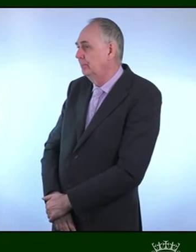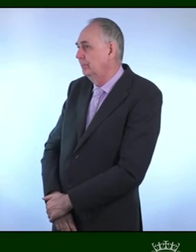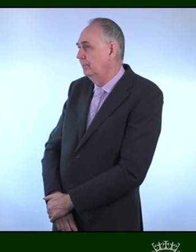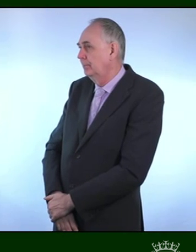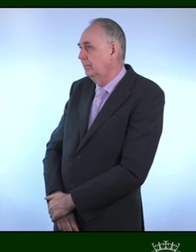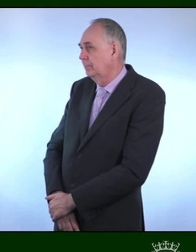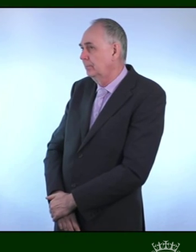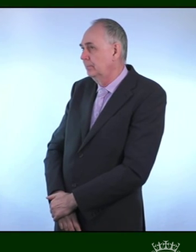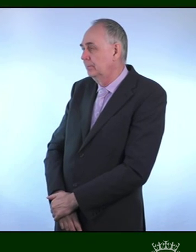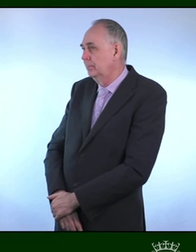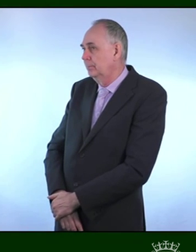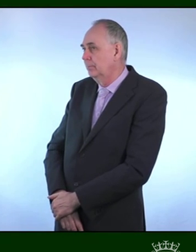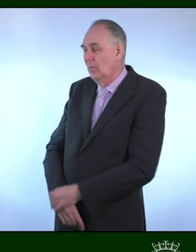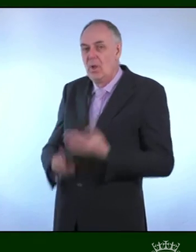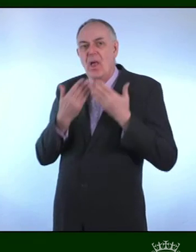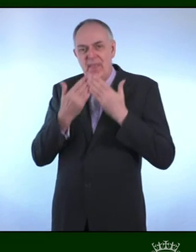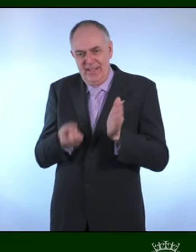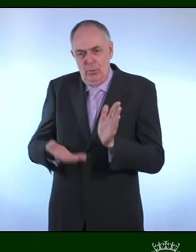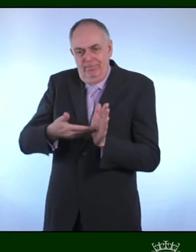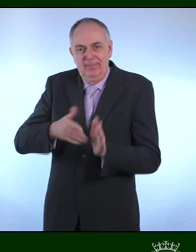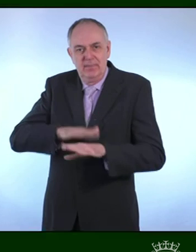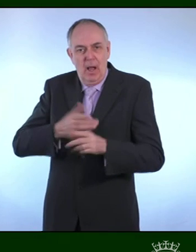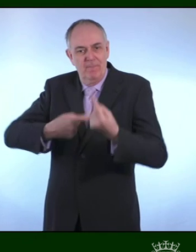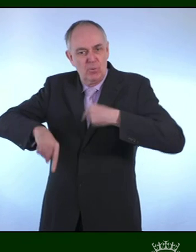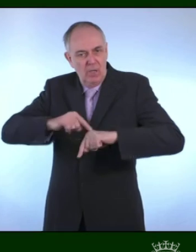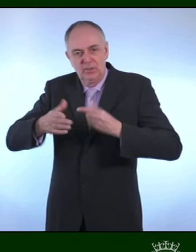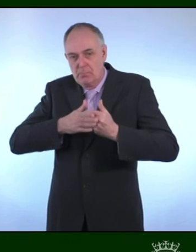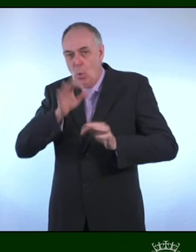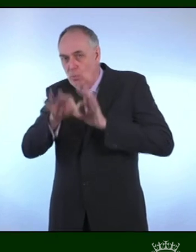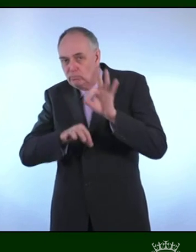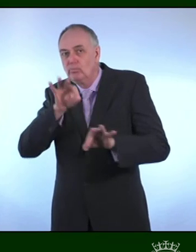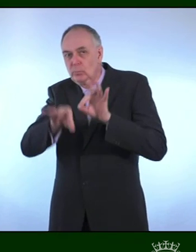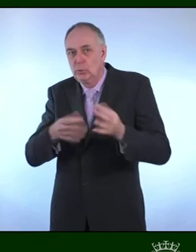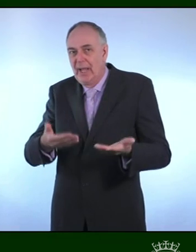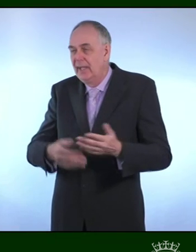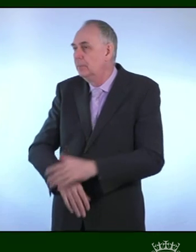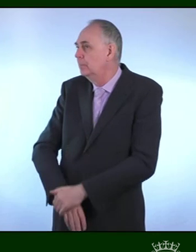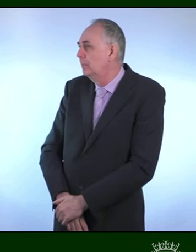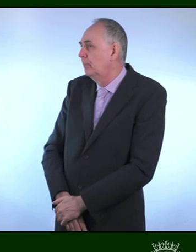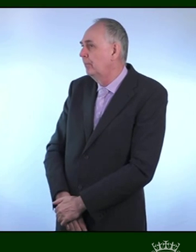I thank you again, Mr Speaker, for making these arrangements today, so that more colleagues can come into the Chamber.